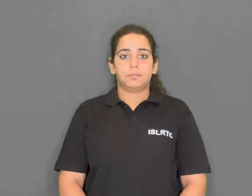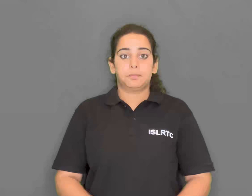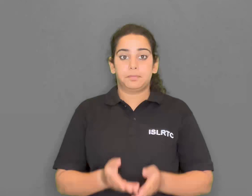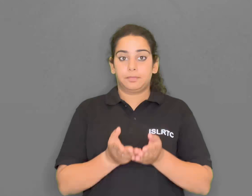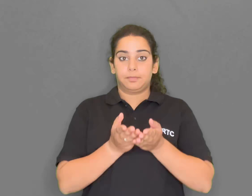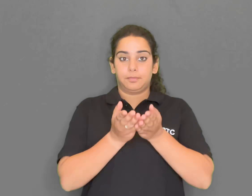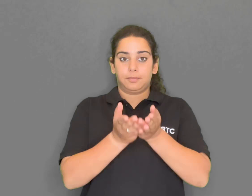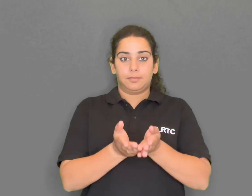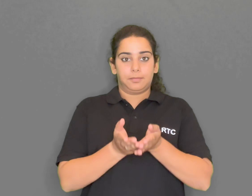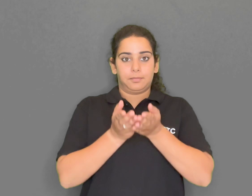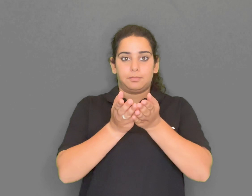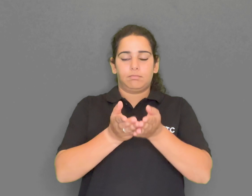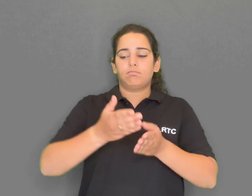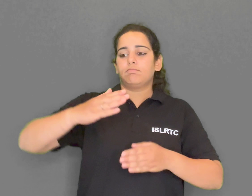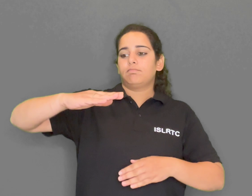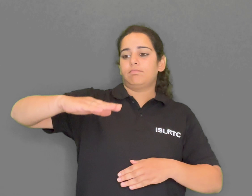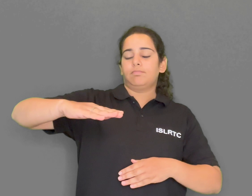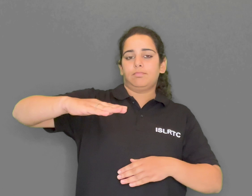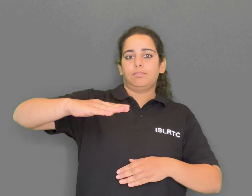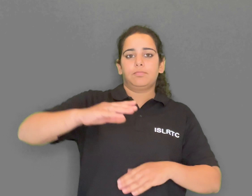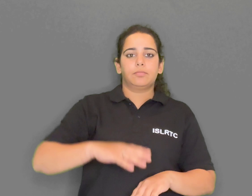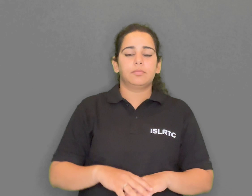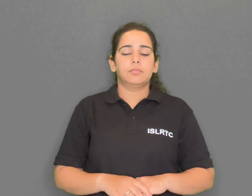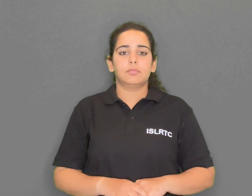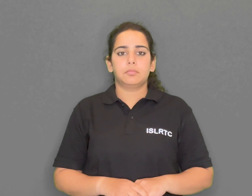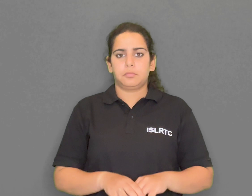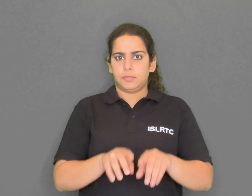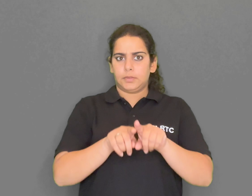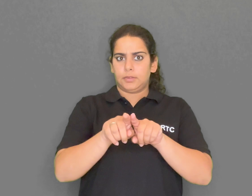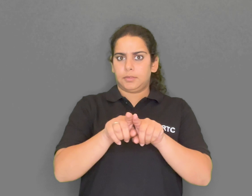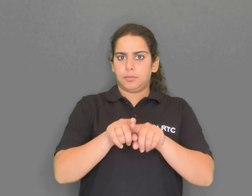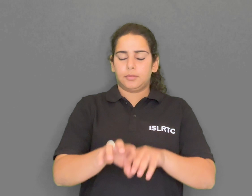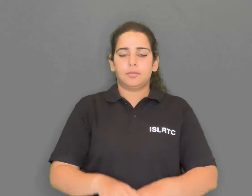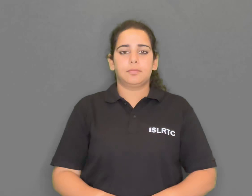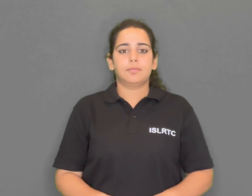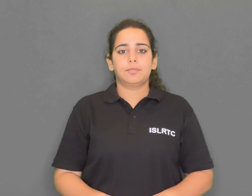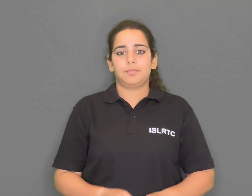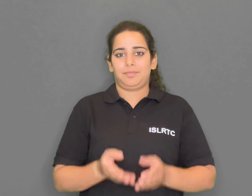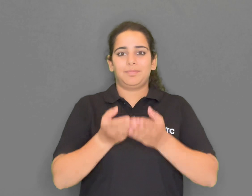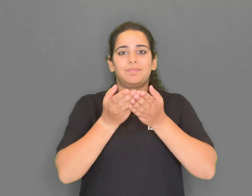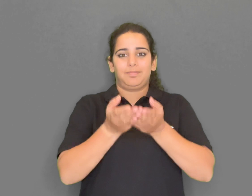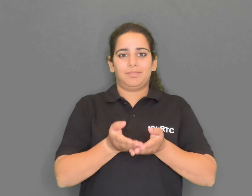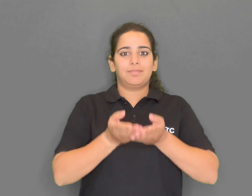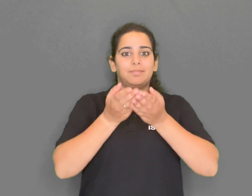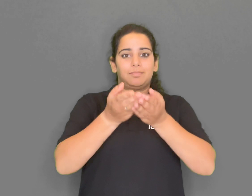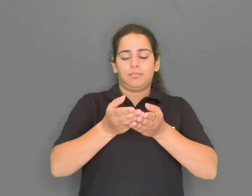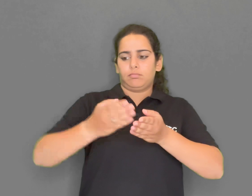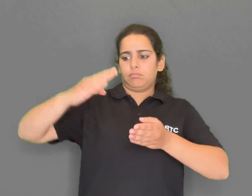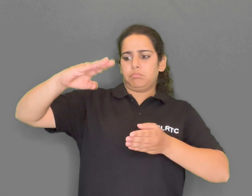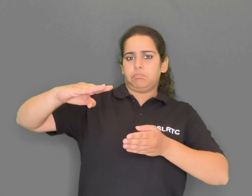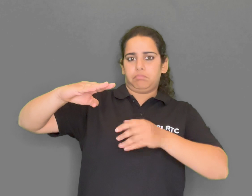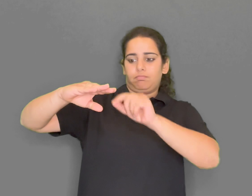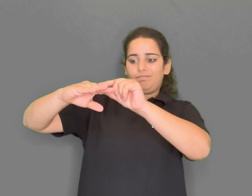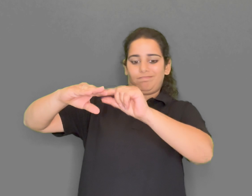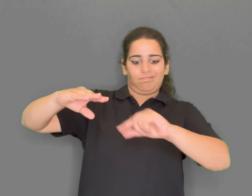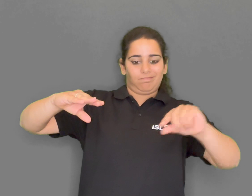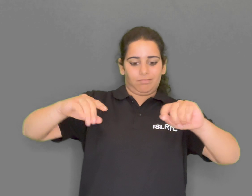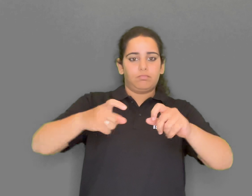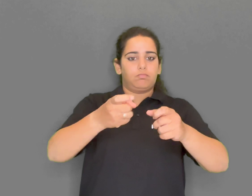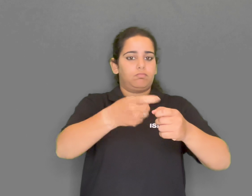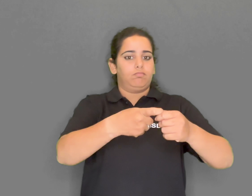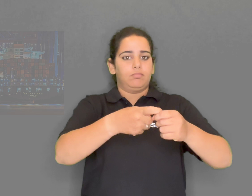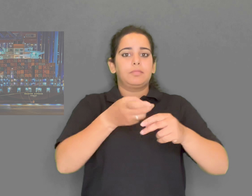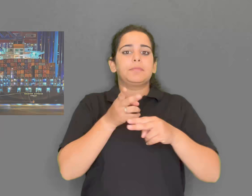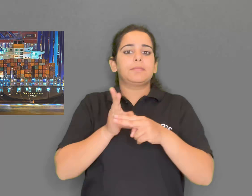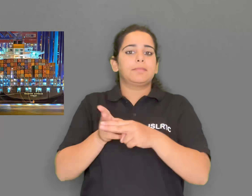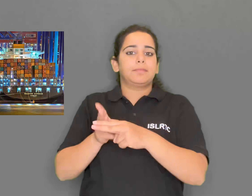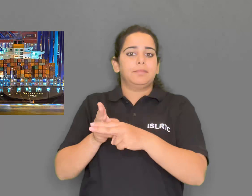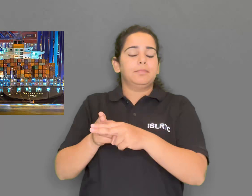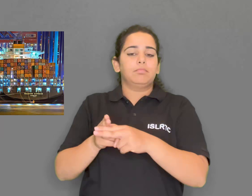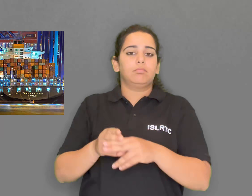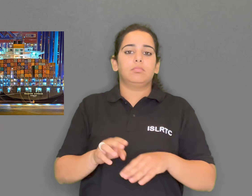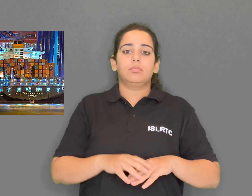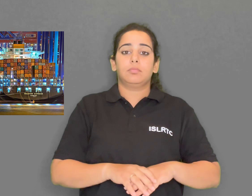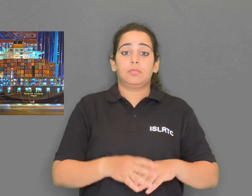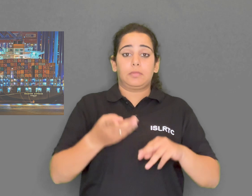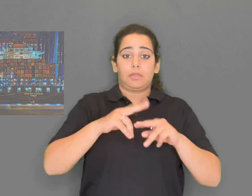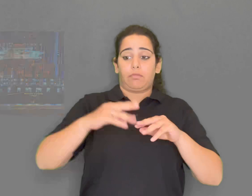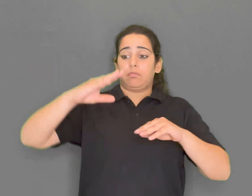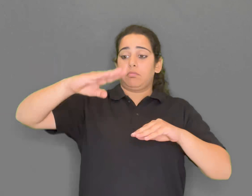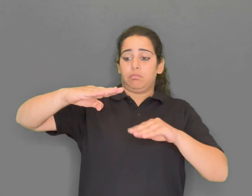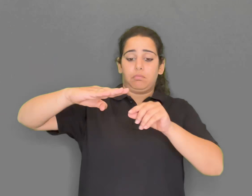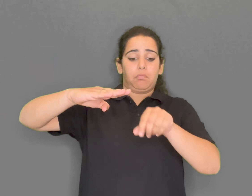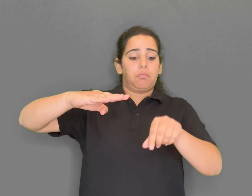Ship berthing The berth is the term used in ports and harbors for a specific location at a port where a vessel may be moored